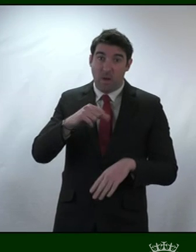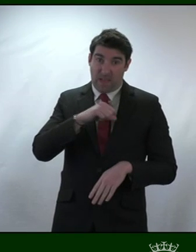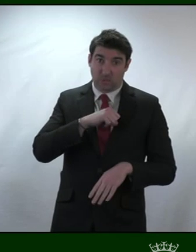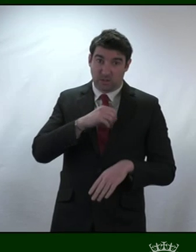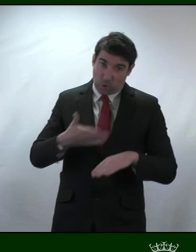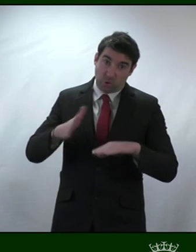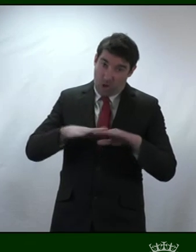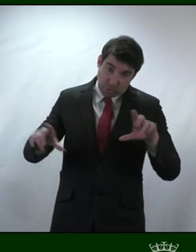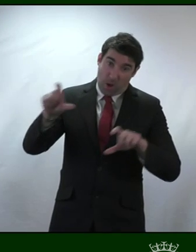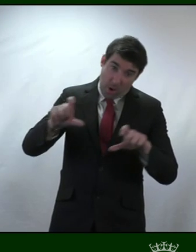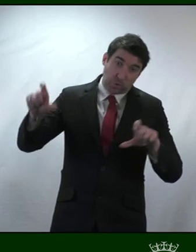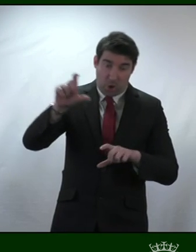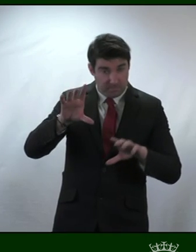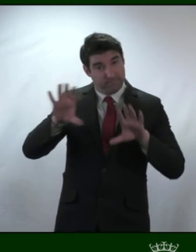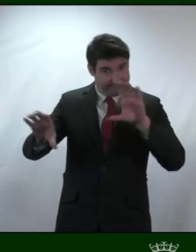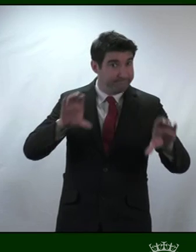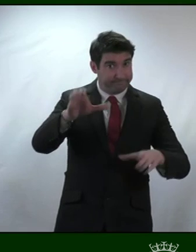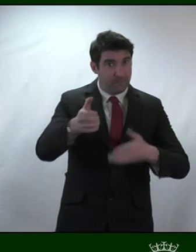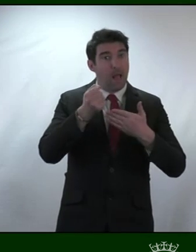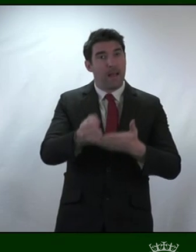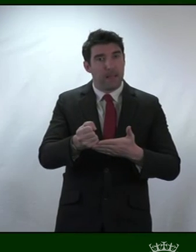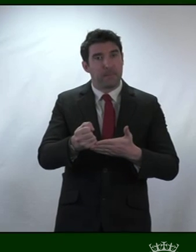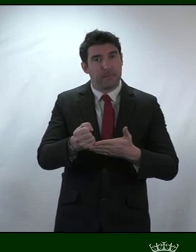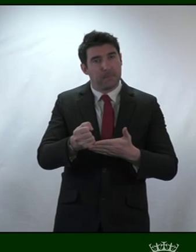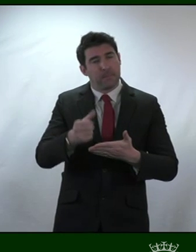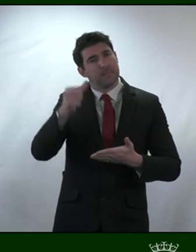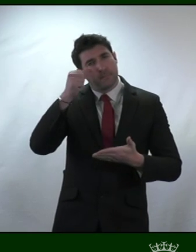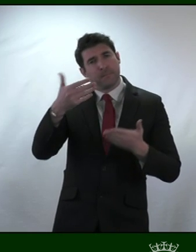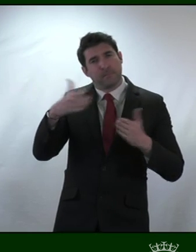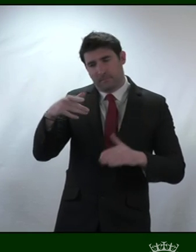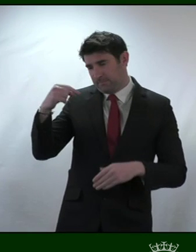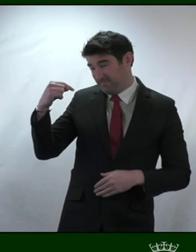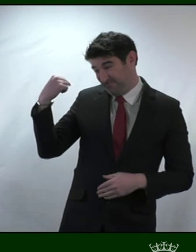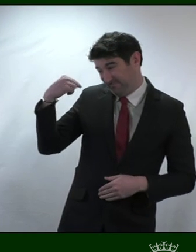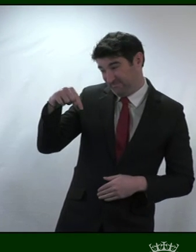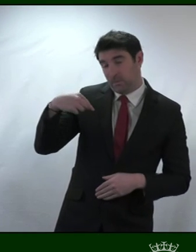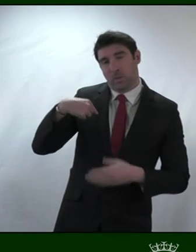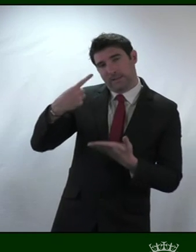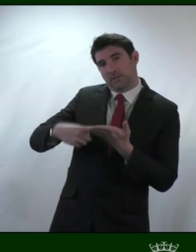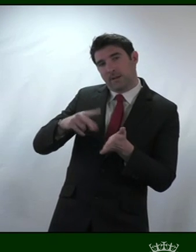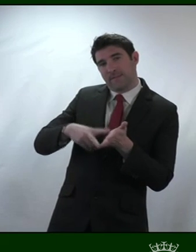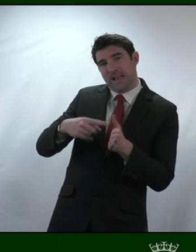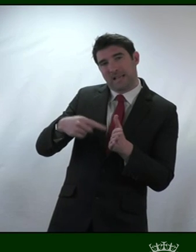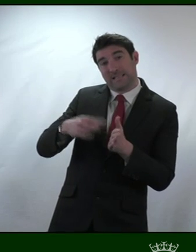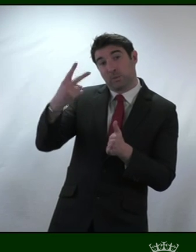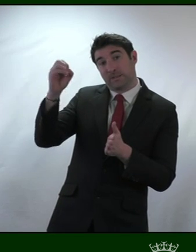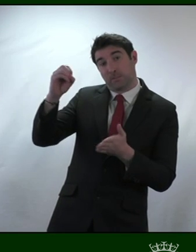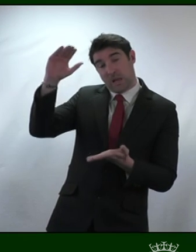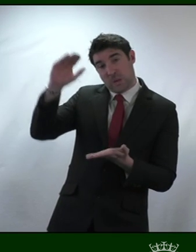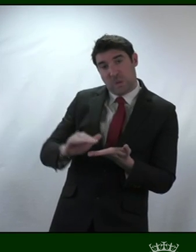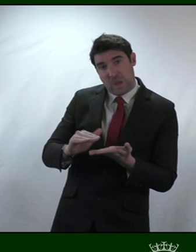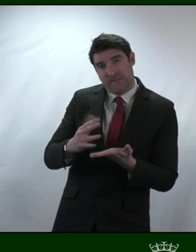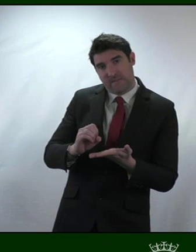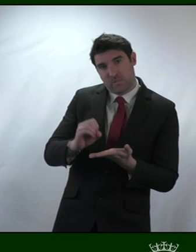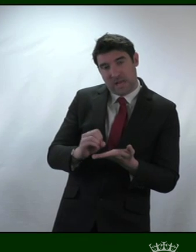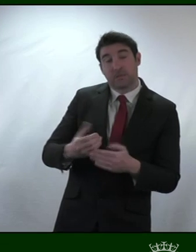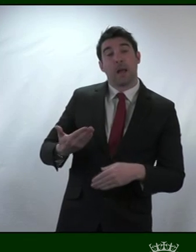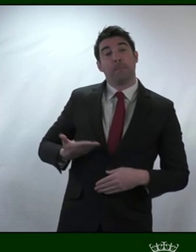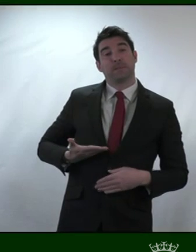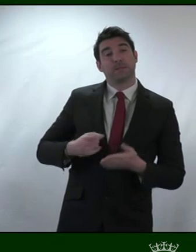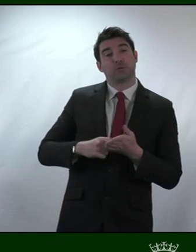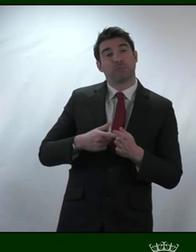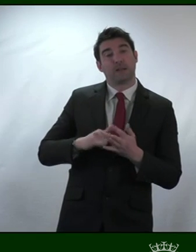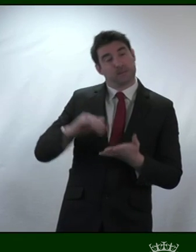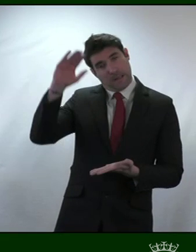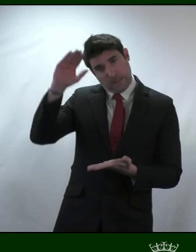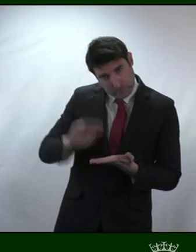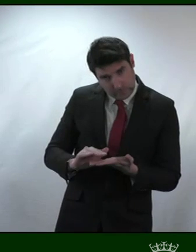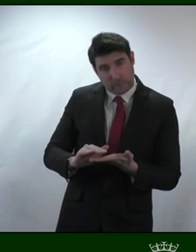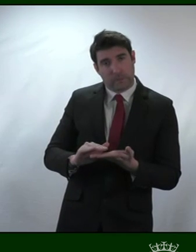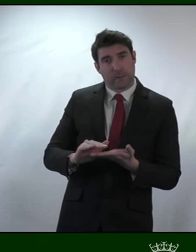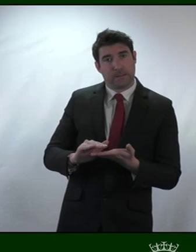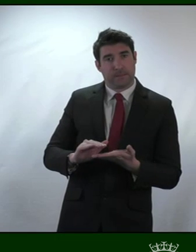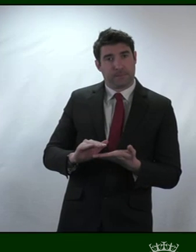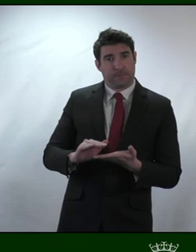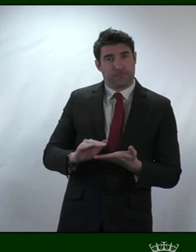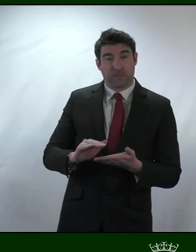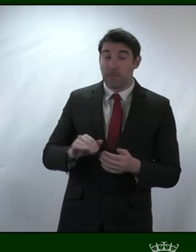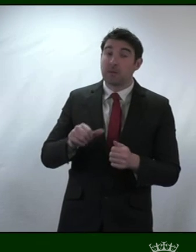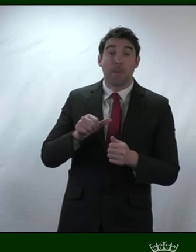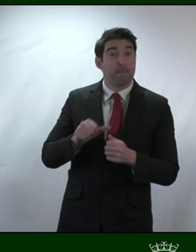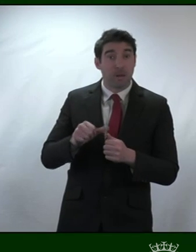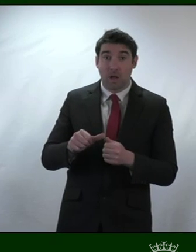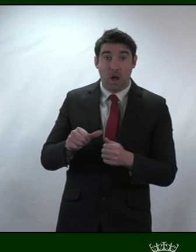But the best thing of all—in addition to the cuts in business rates and VAT that I have already mentioned—is for areas in the west midlands to work together—